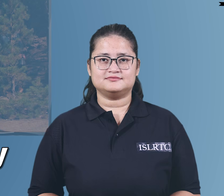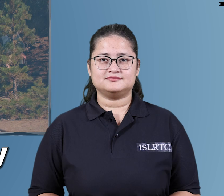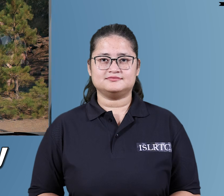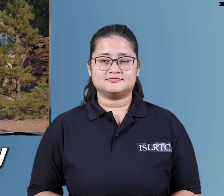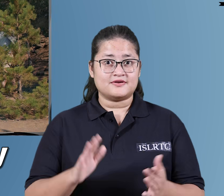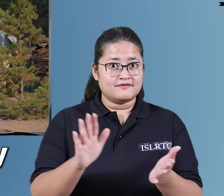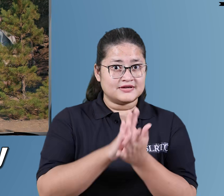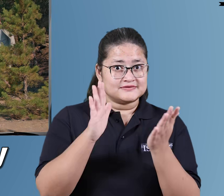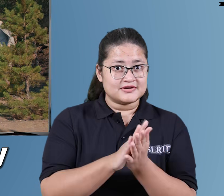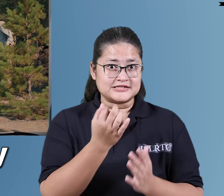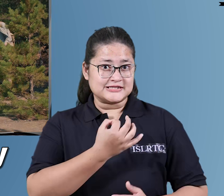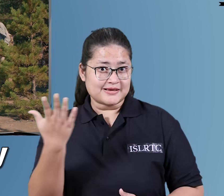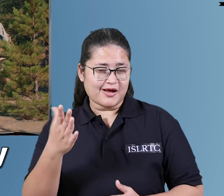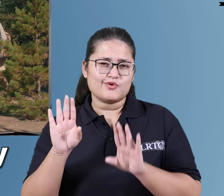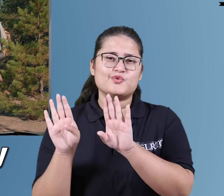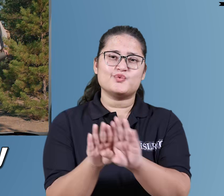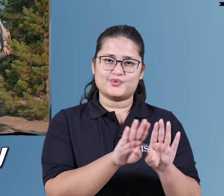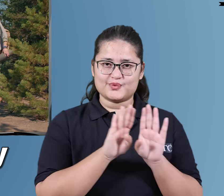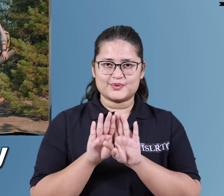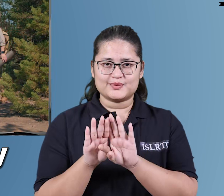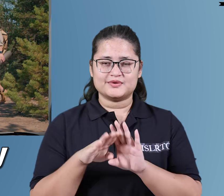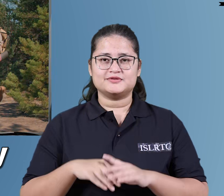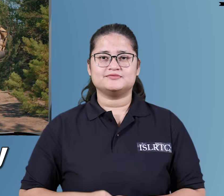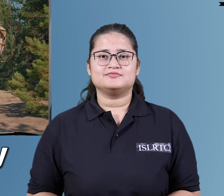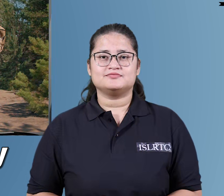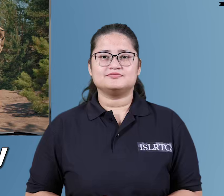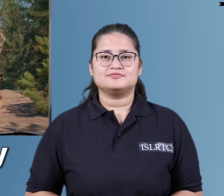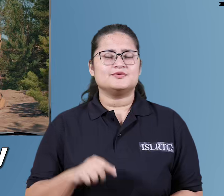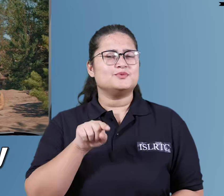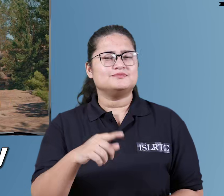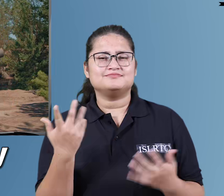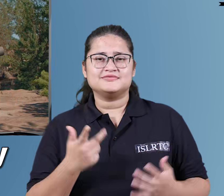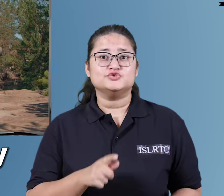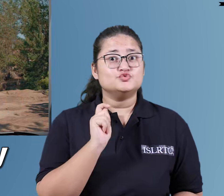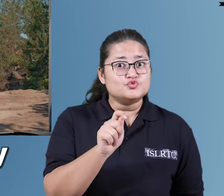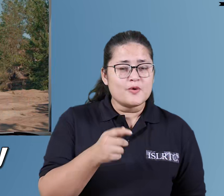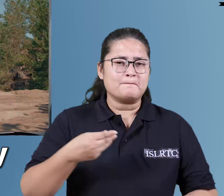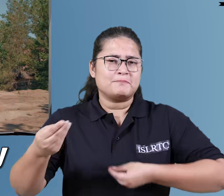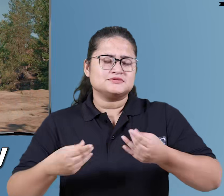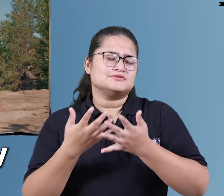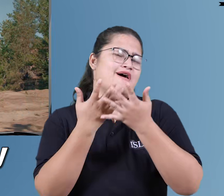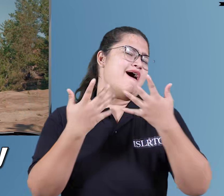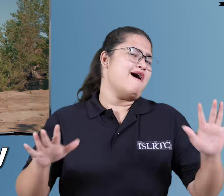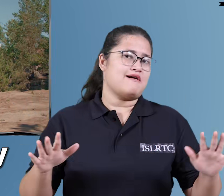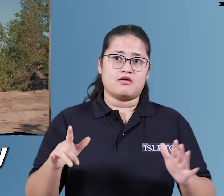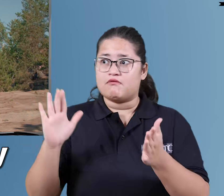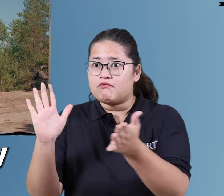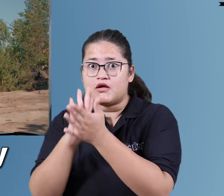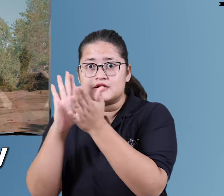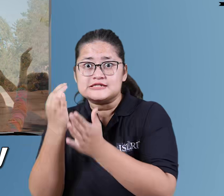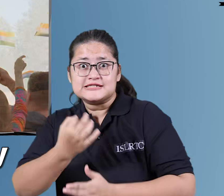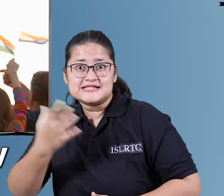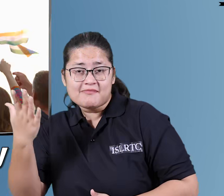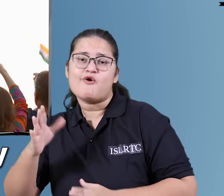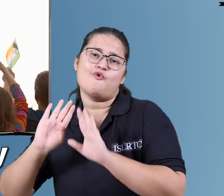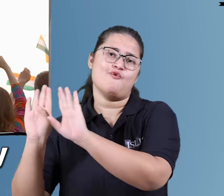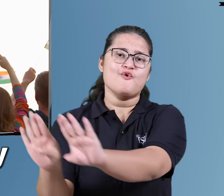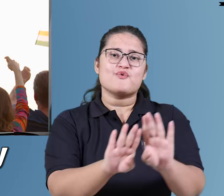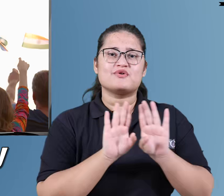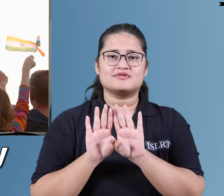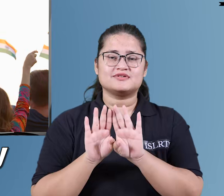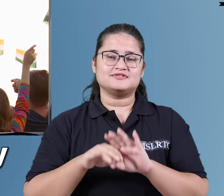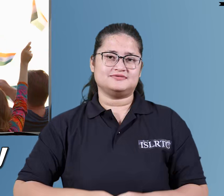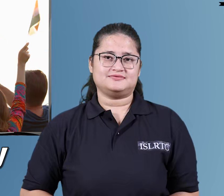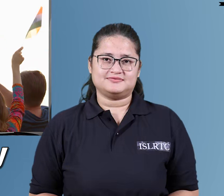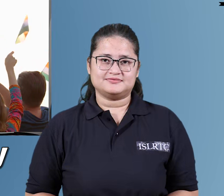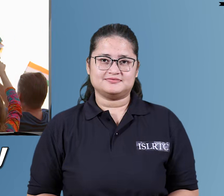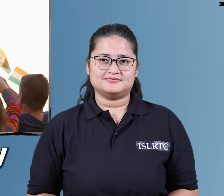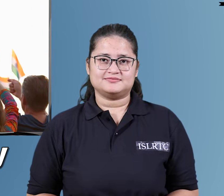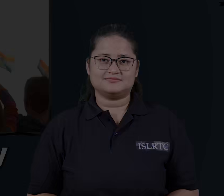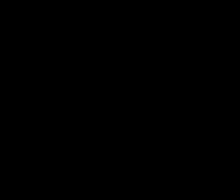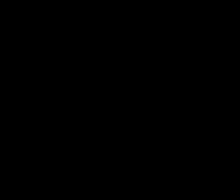Public holiday A day on which business operations are suspended due to a national holiday or special event.